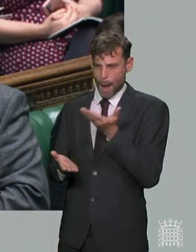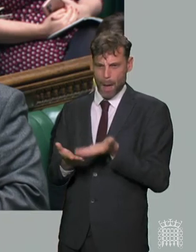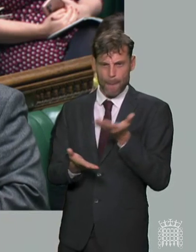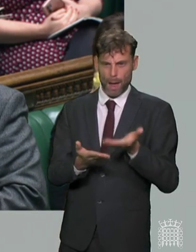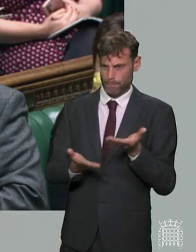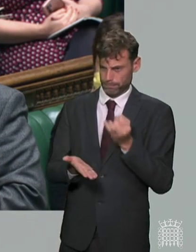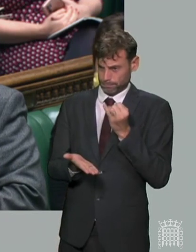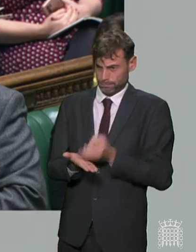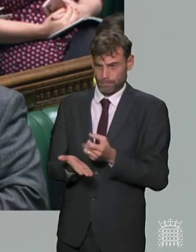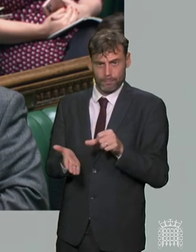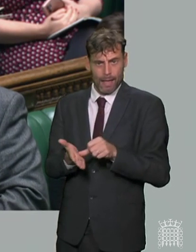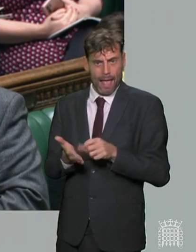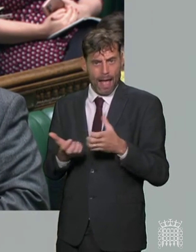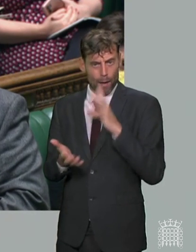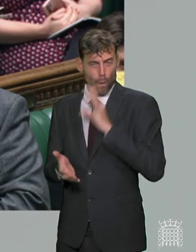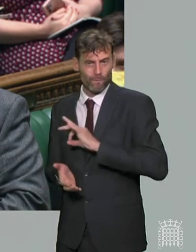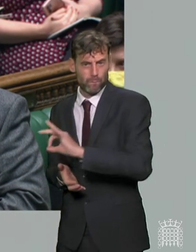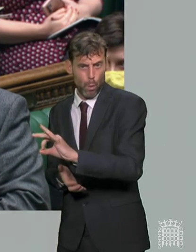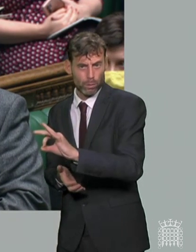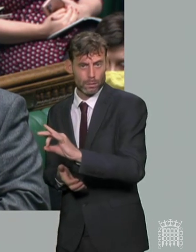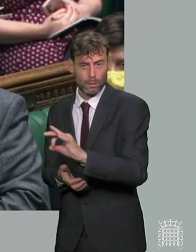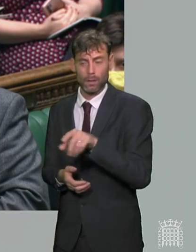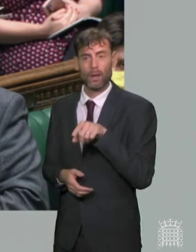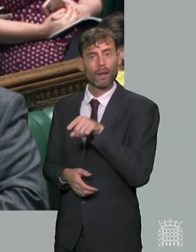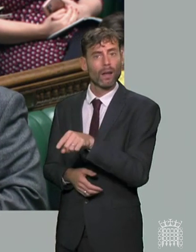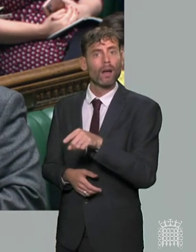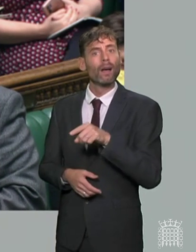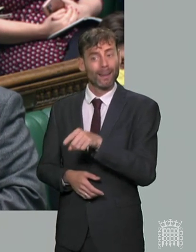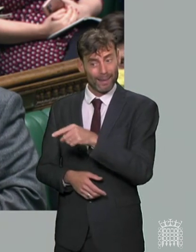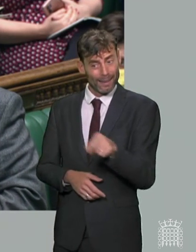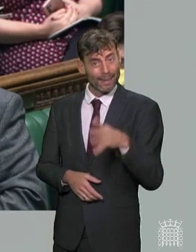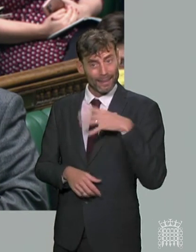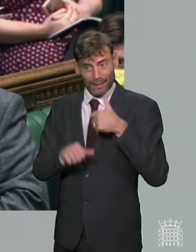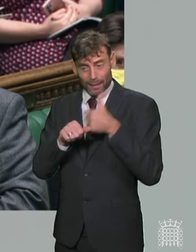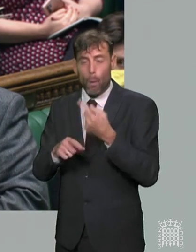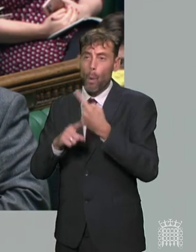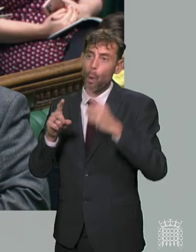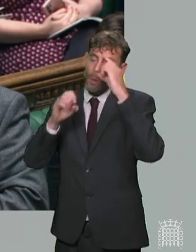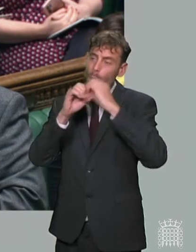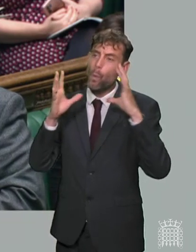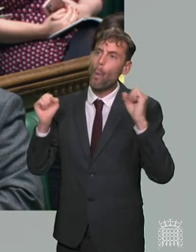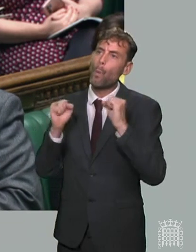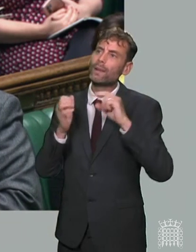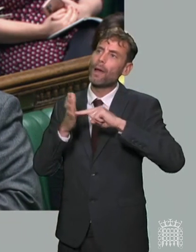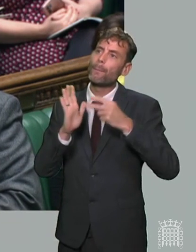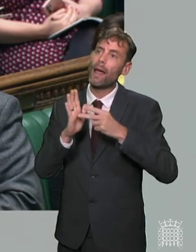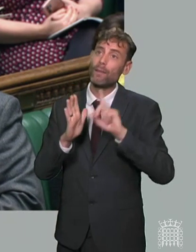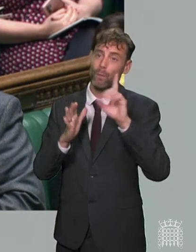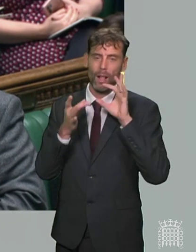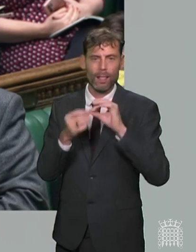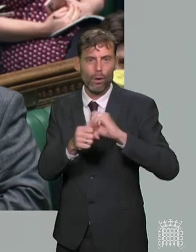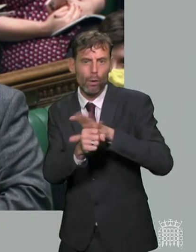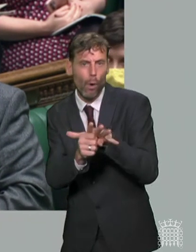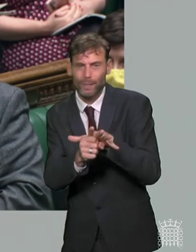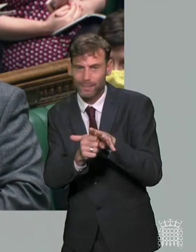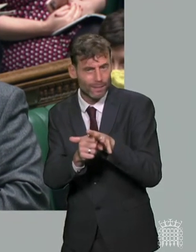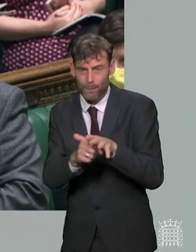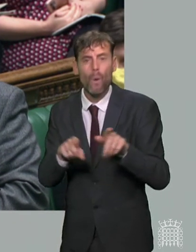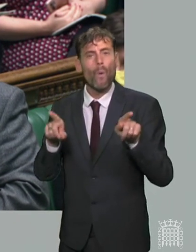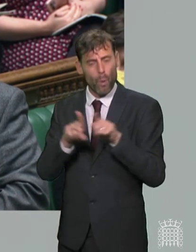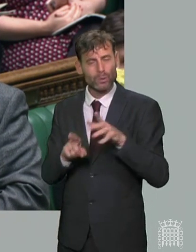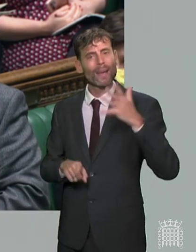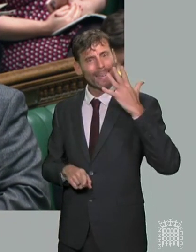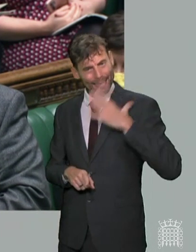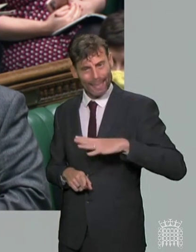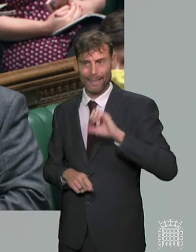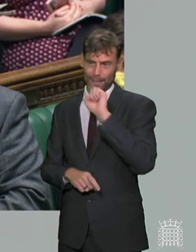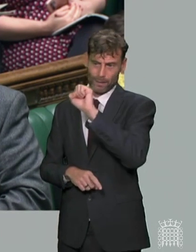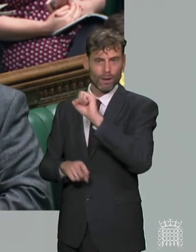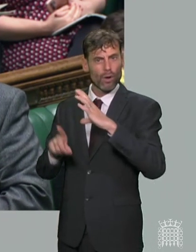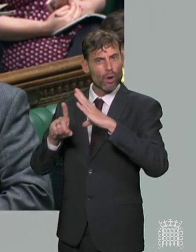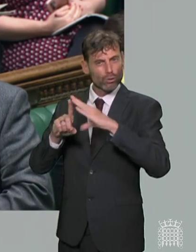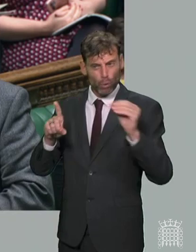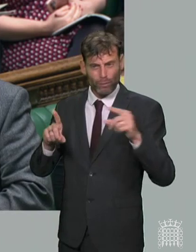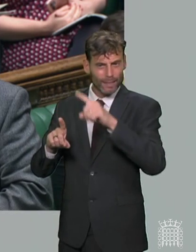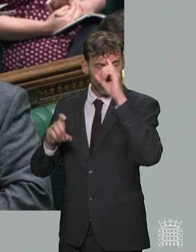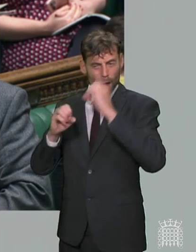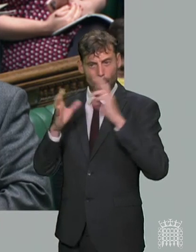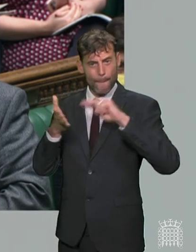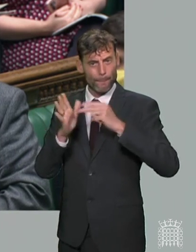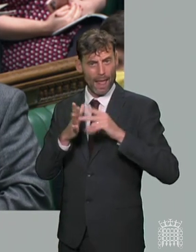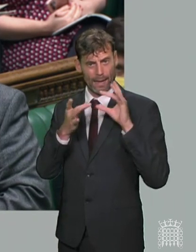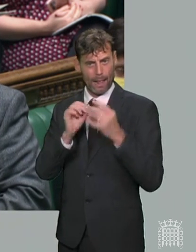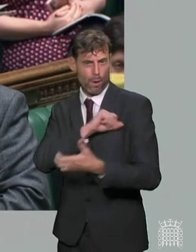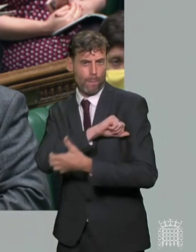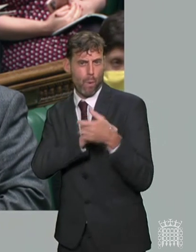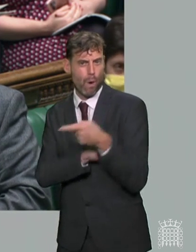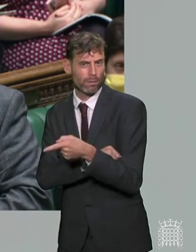Workers and families need more than just a winter plan for covid; they need a winter action plan to fight a Tory poverty pandemic that is only going to get worse.